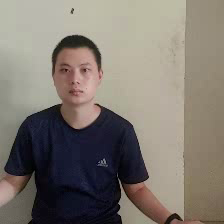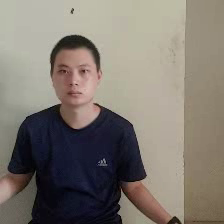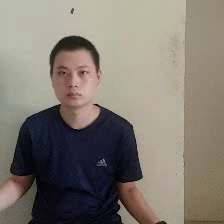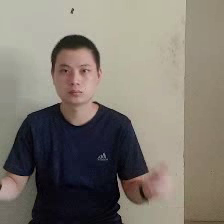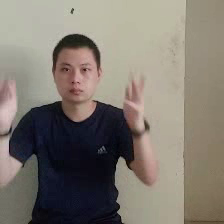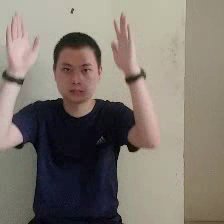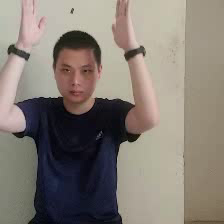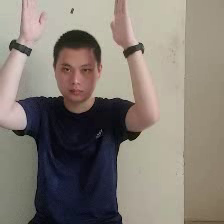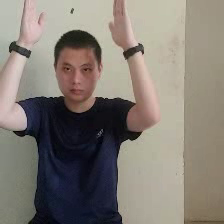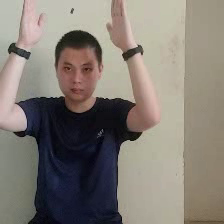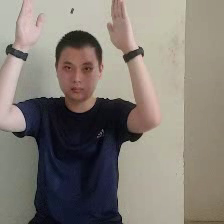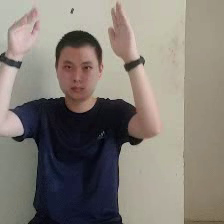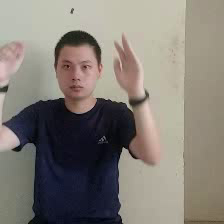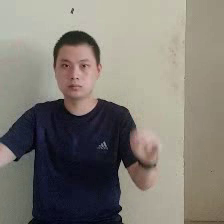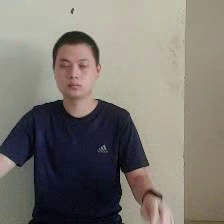Chạy